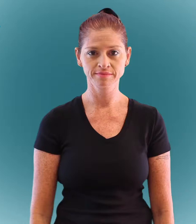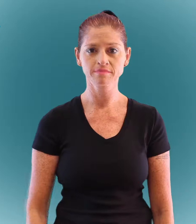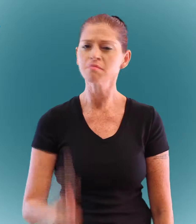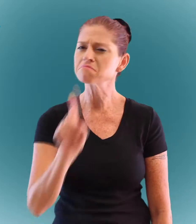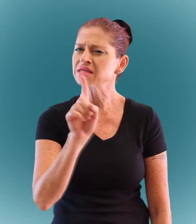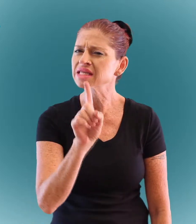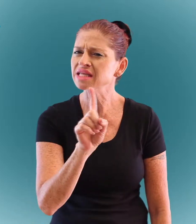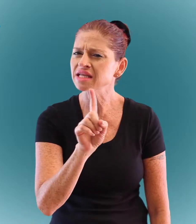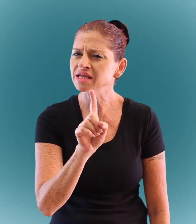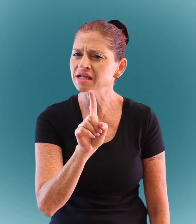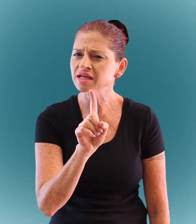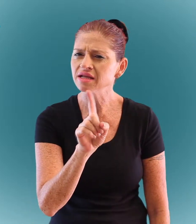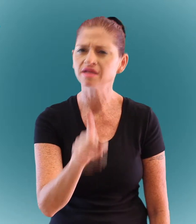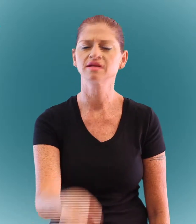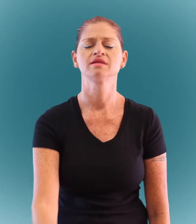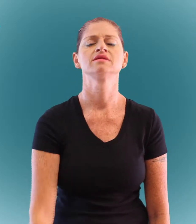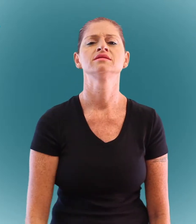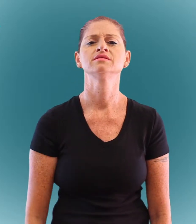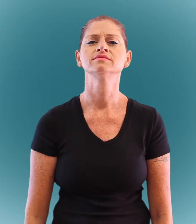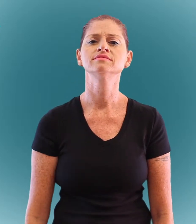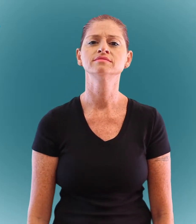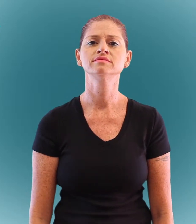מי